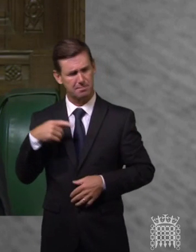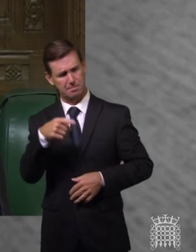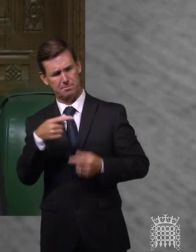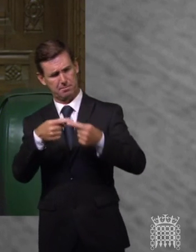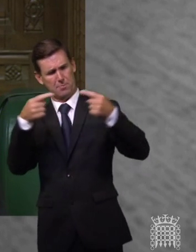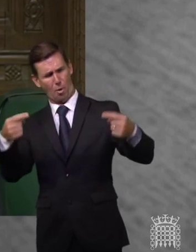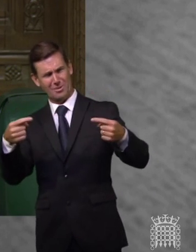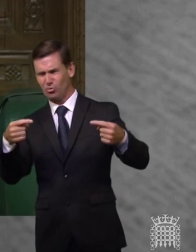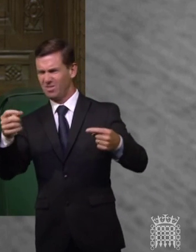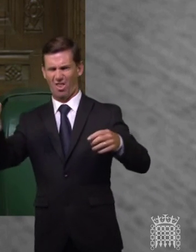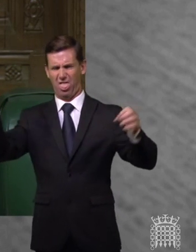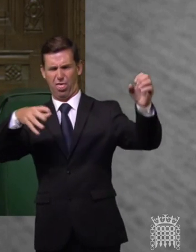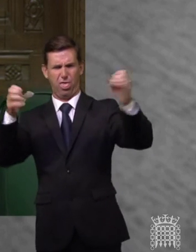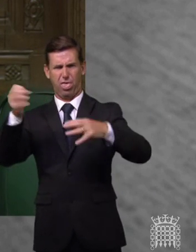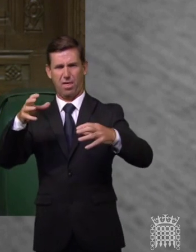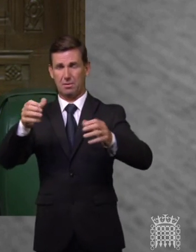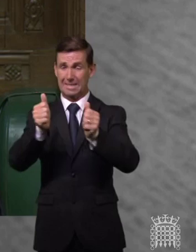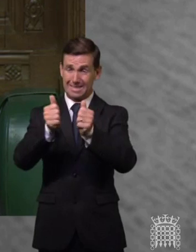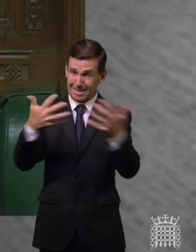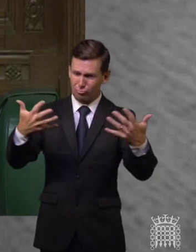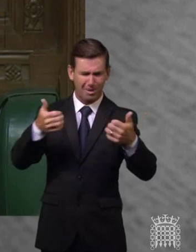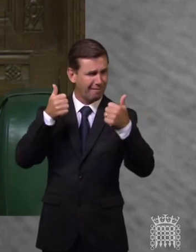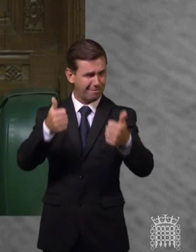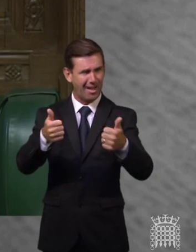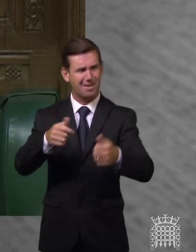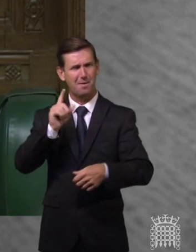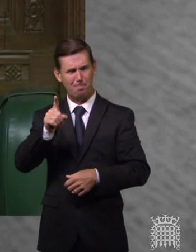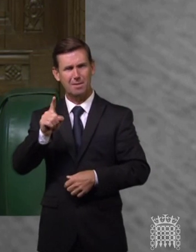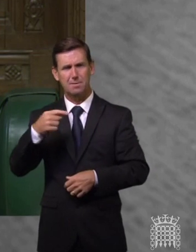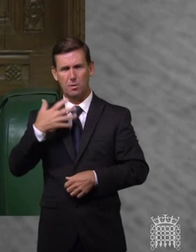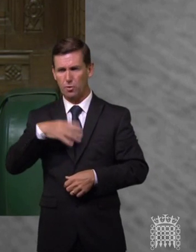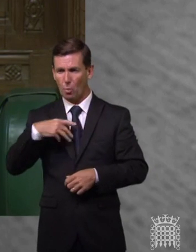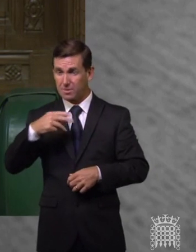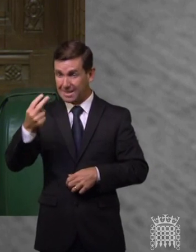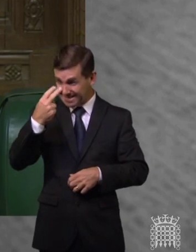I do not want people to shout. You may disagree, but you may also wish to catch my eye.